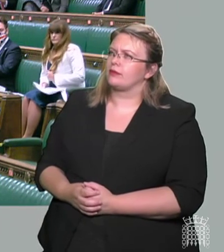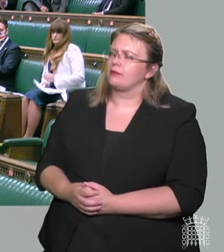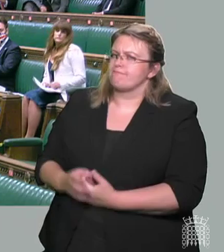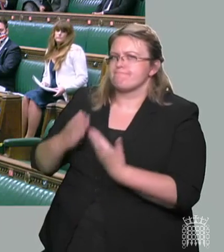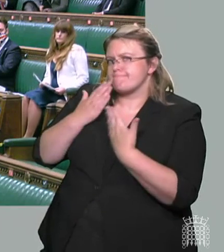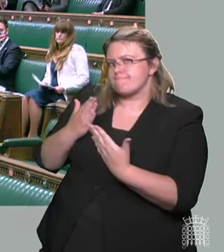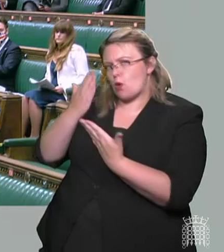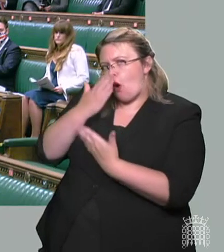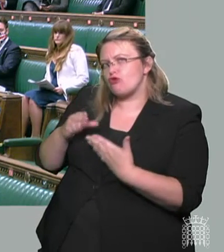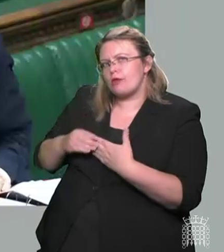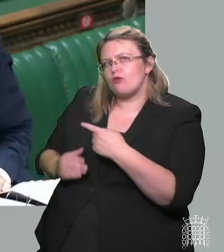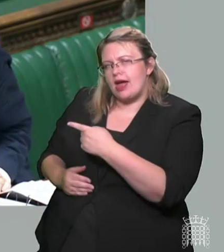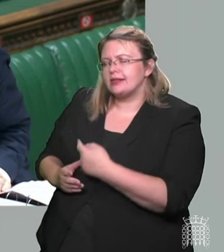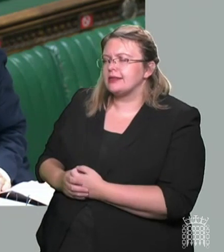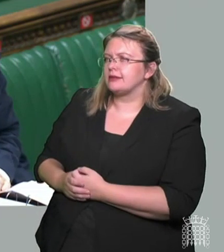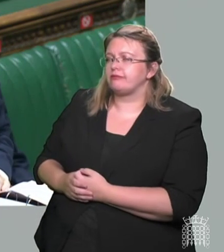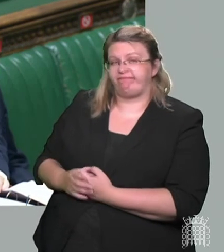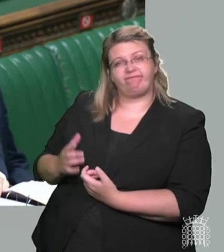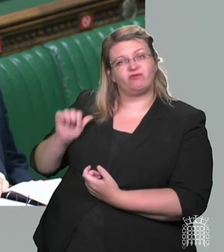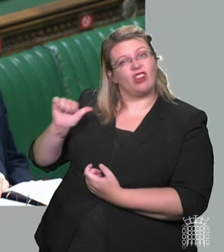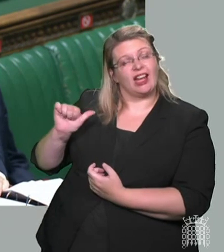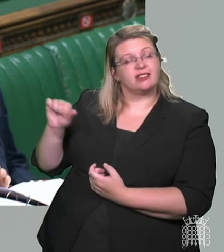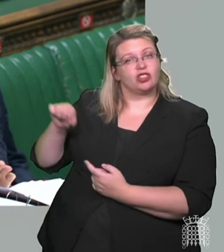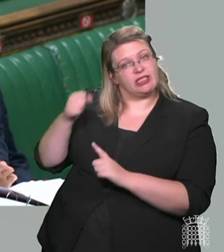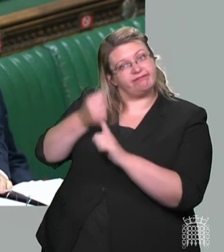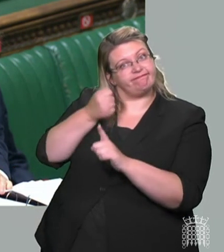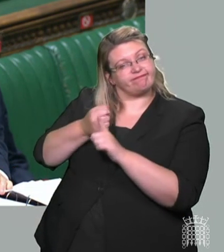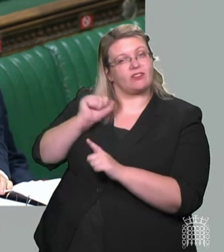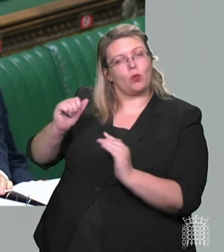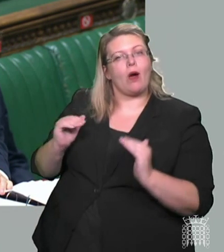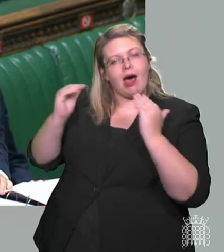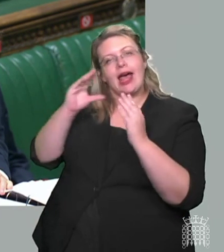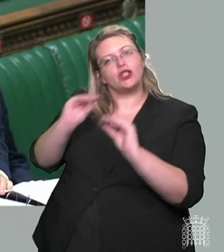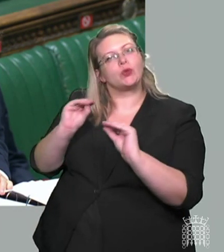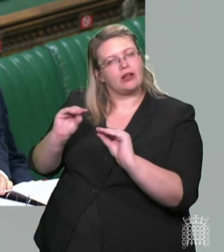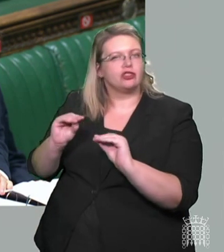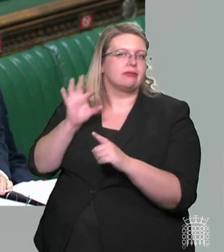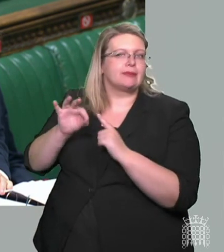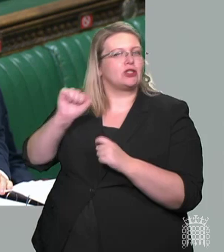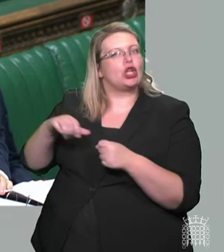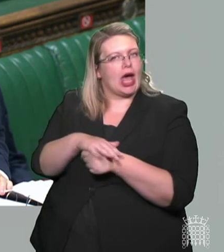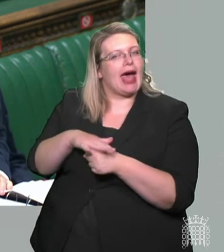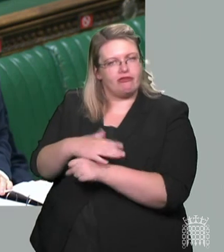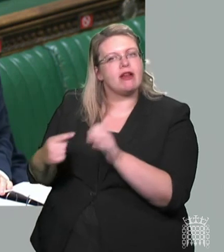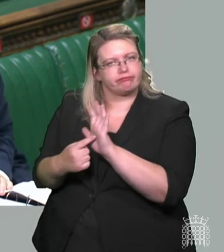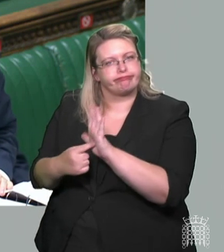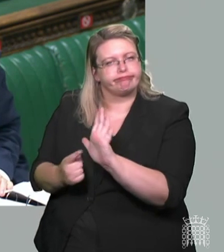I thank my honourable Friend. She is right to campaign for higher education, particularly in her constituency.